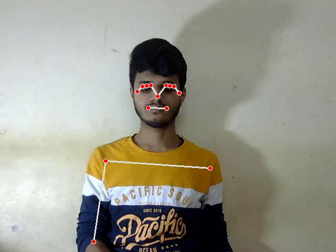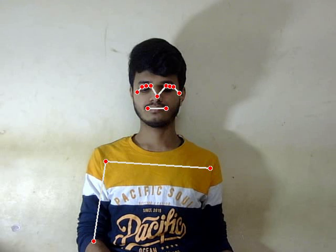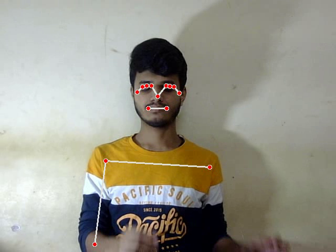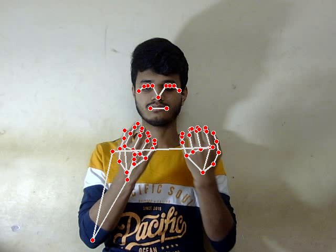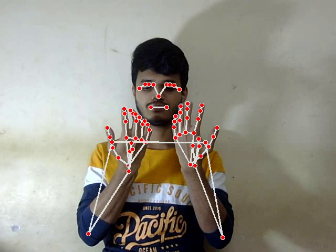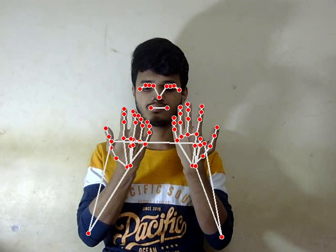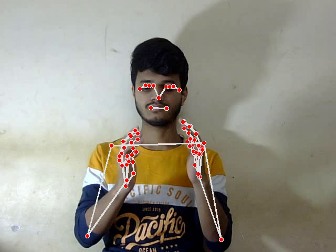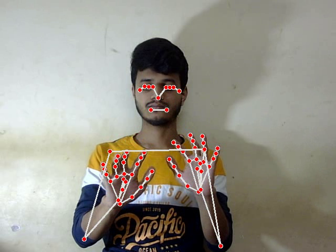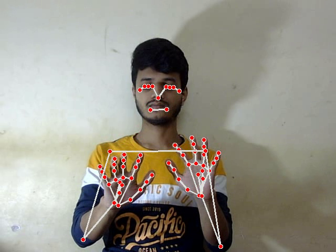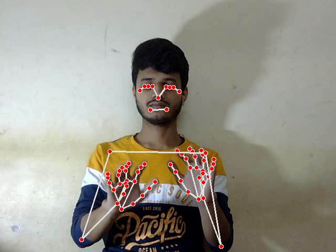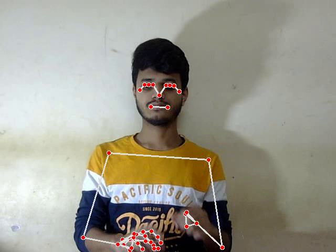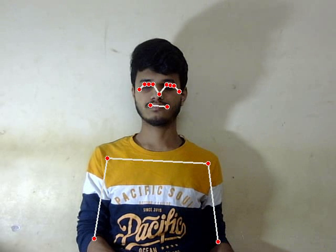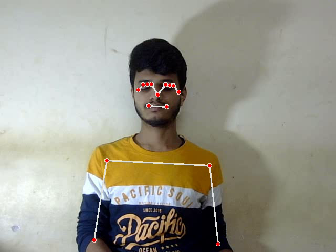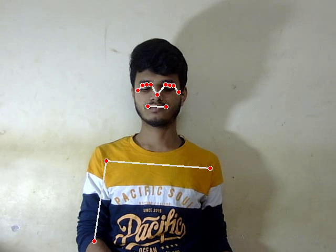finish